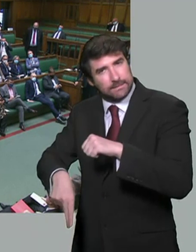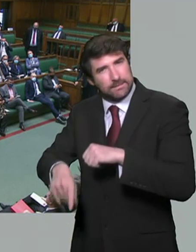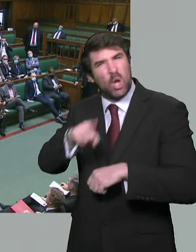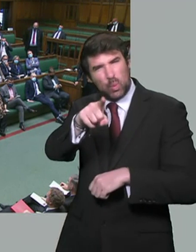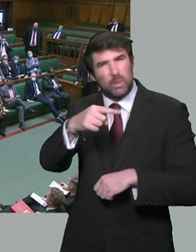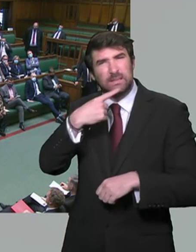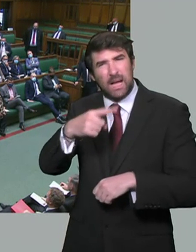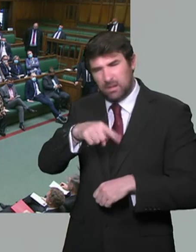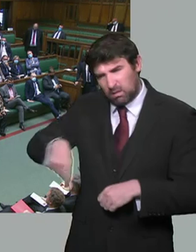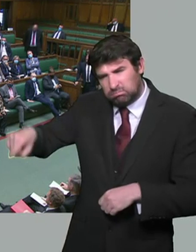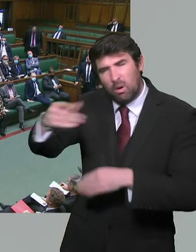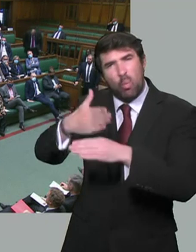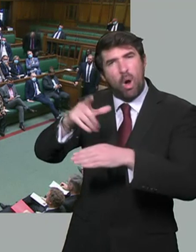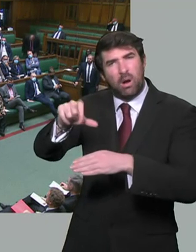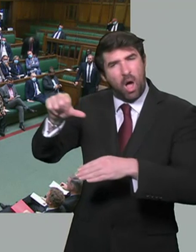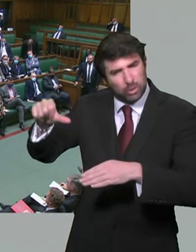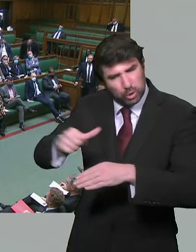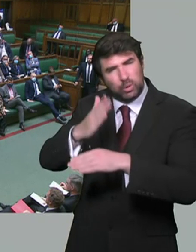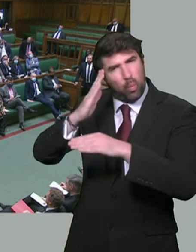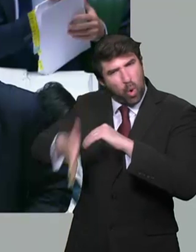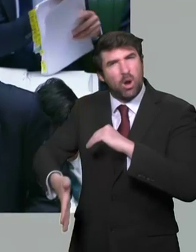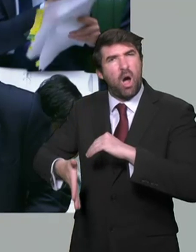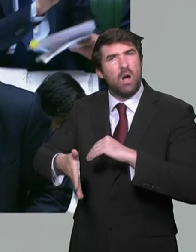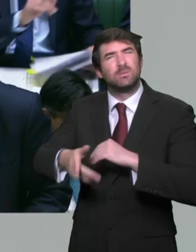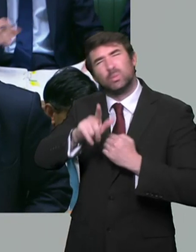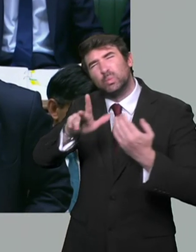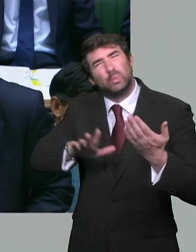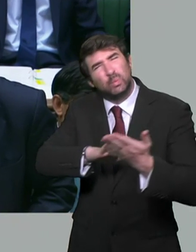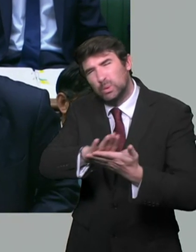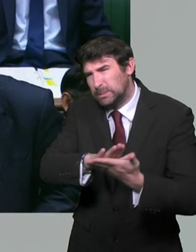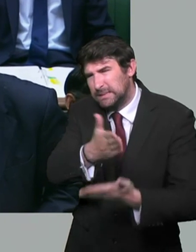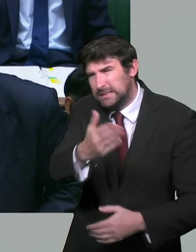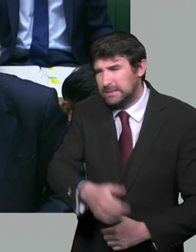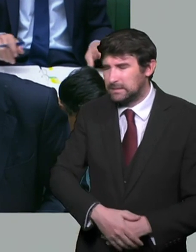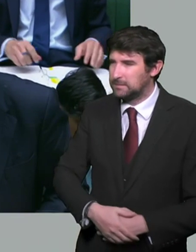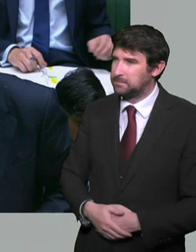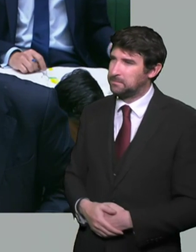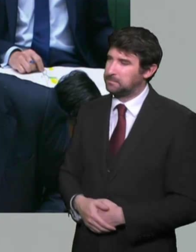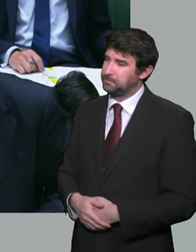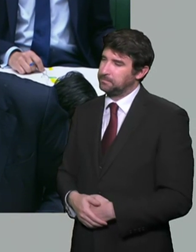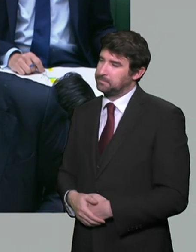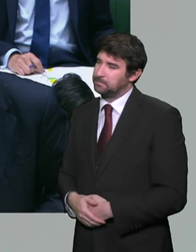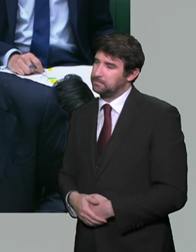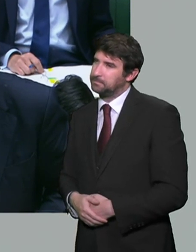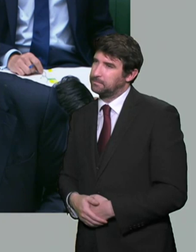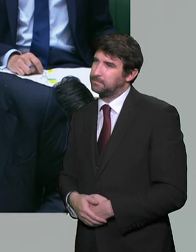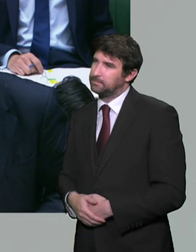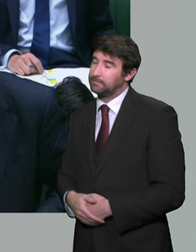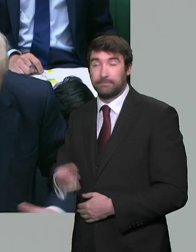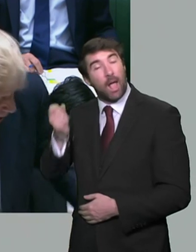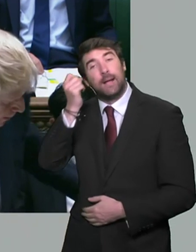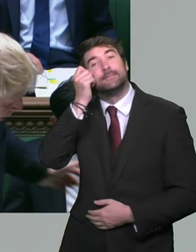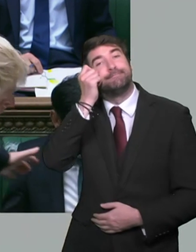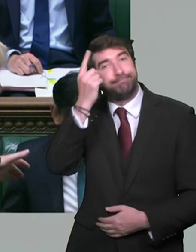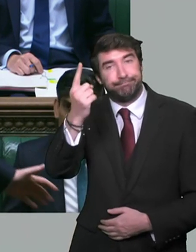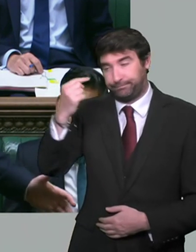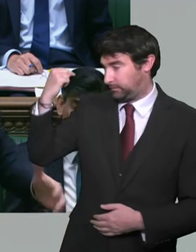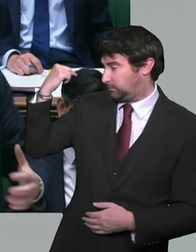I think everybody sympathises with people who are on low incomes, whom we have tried to protect throughout the pandemic.